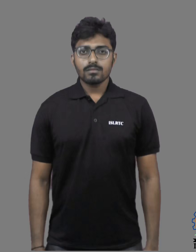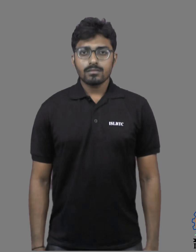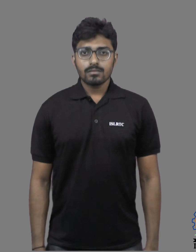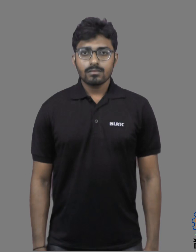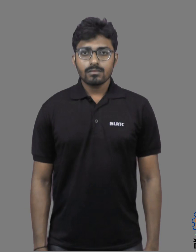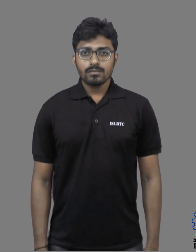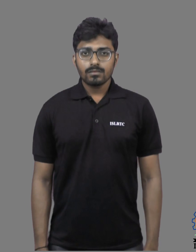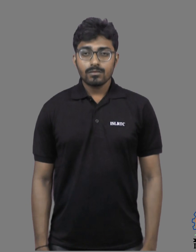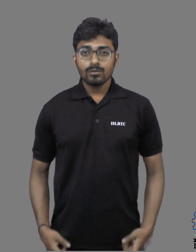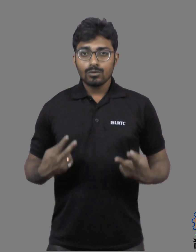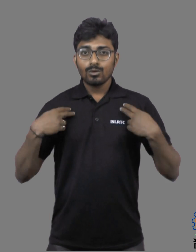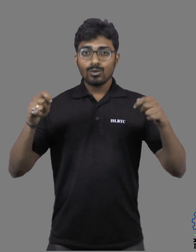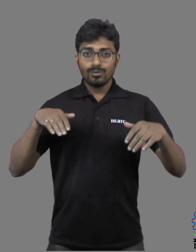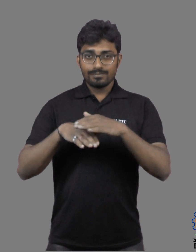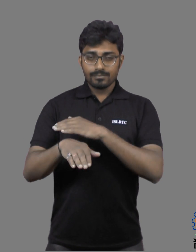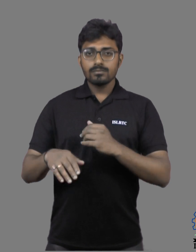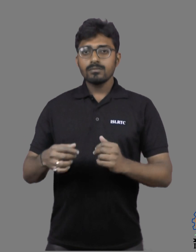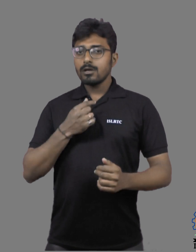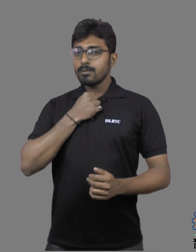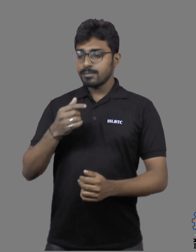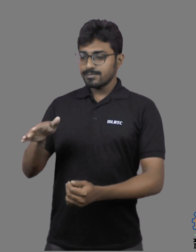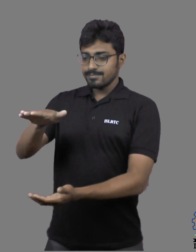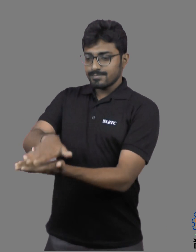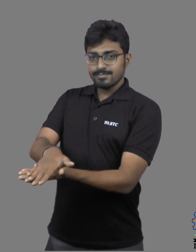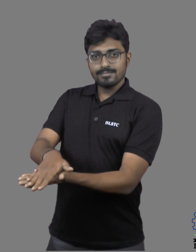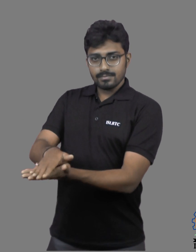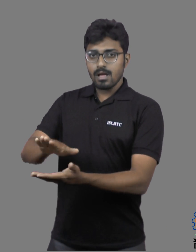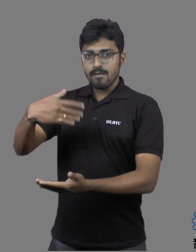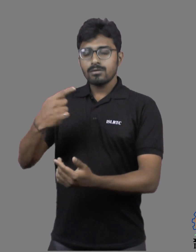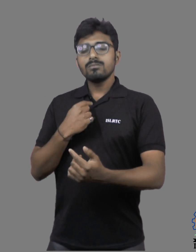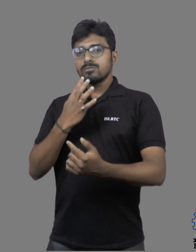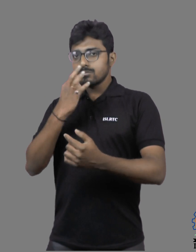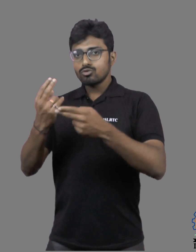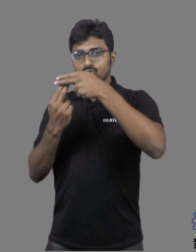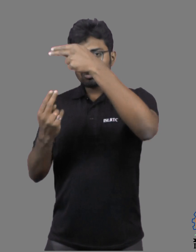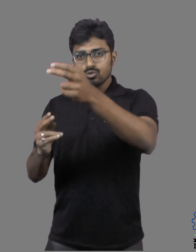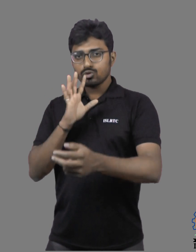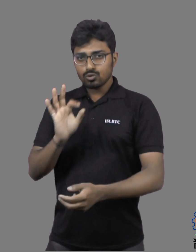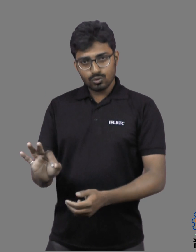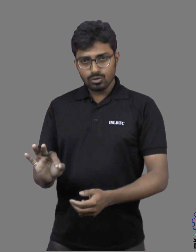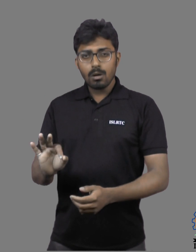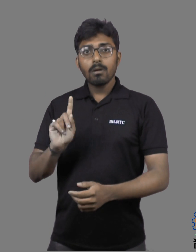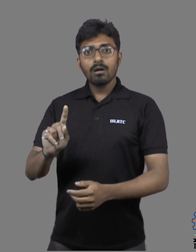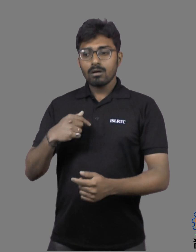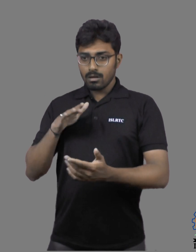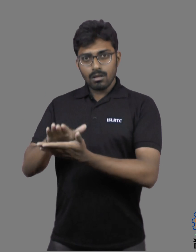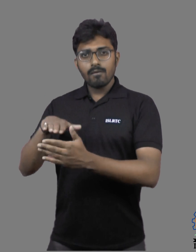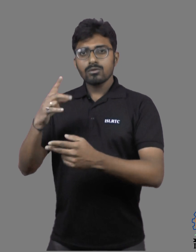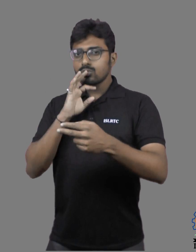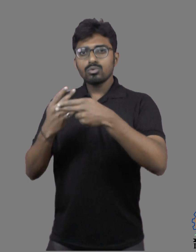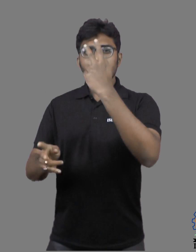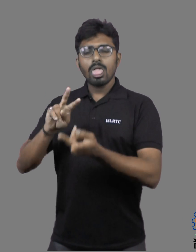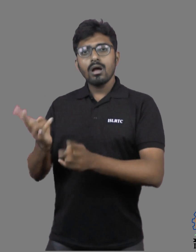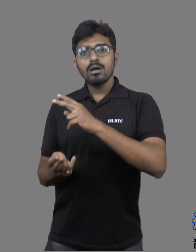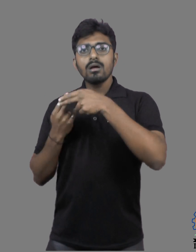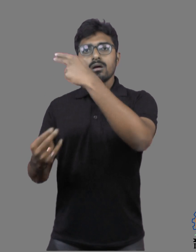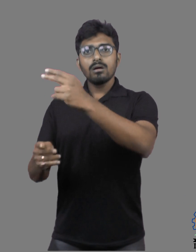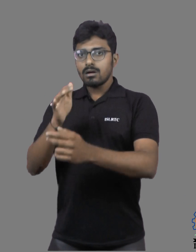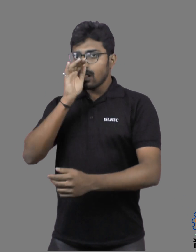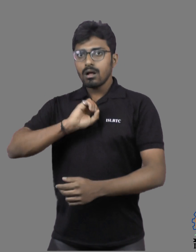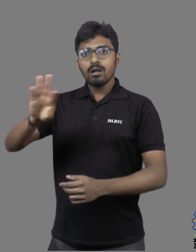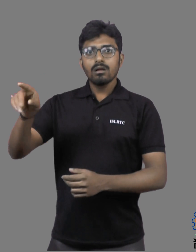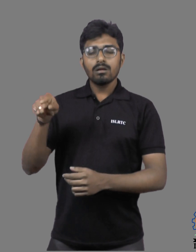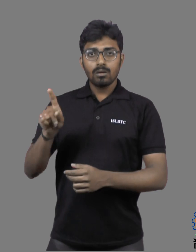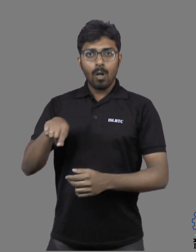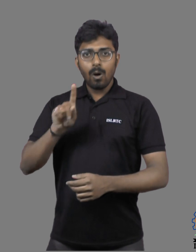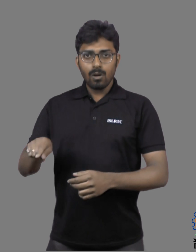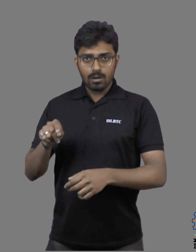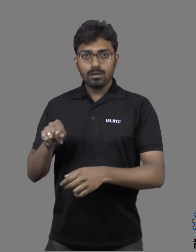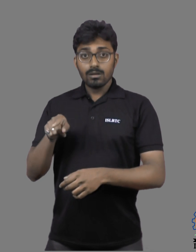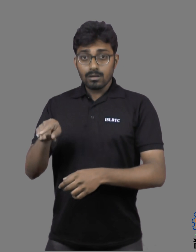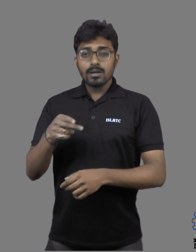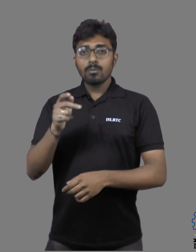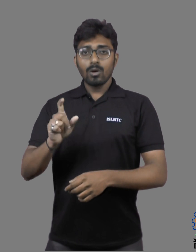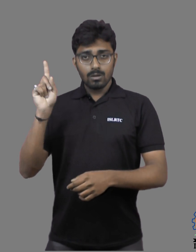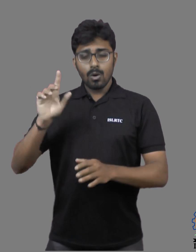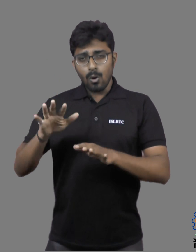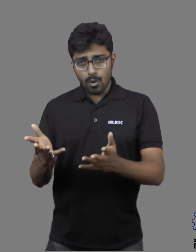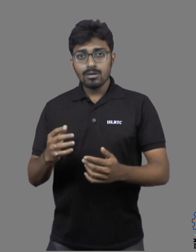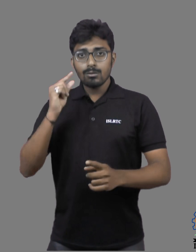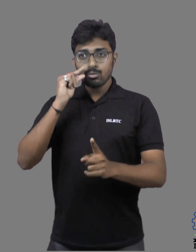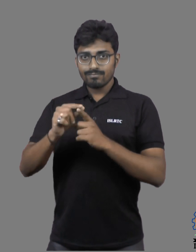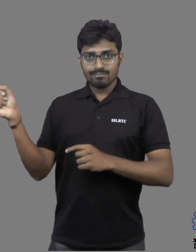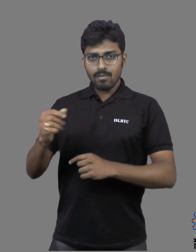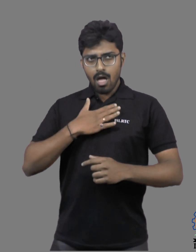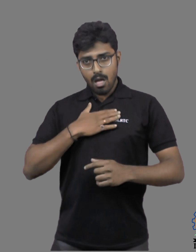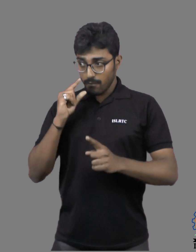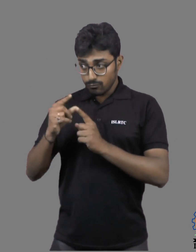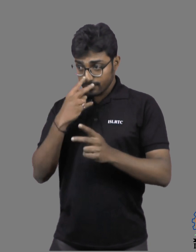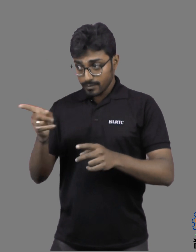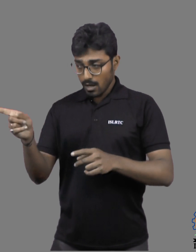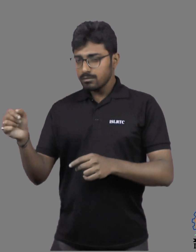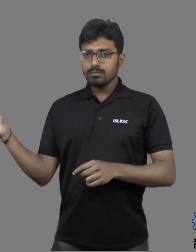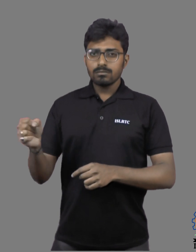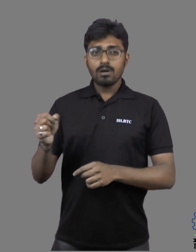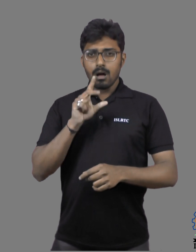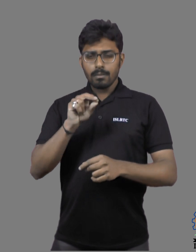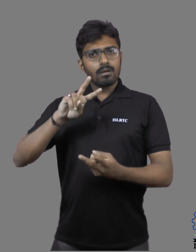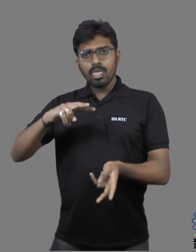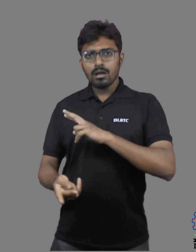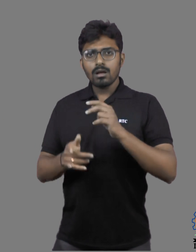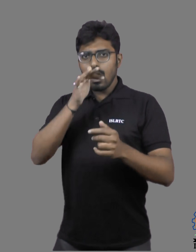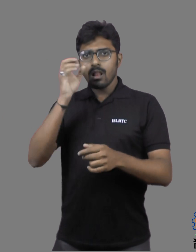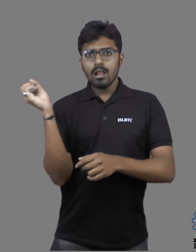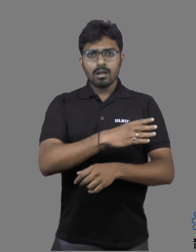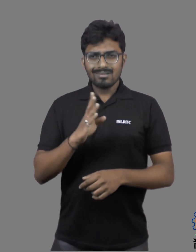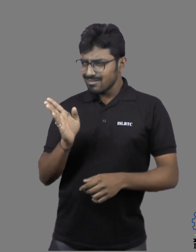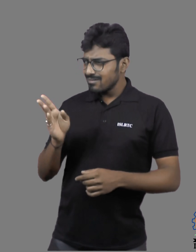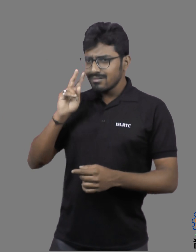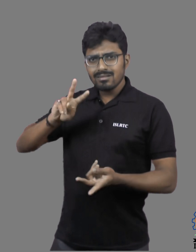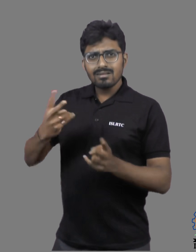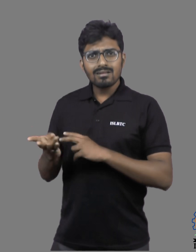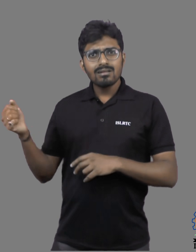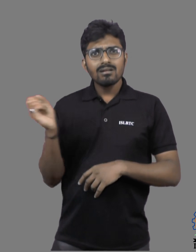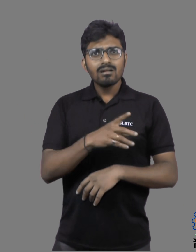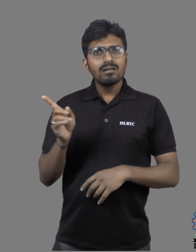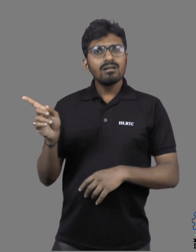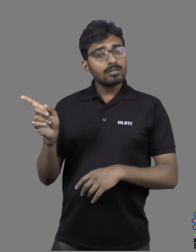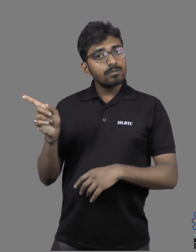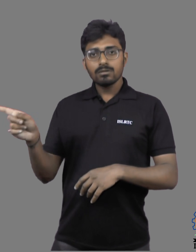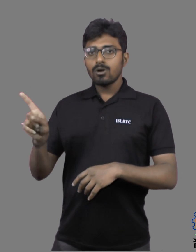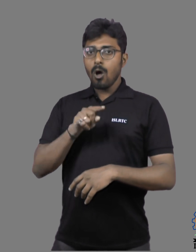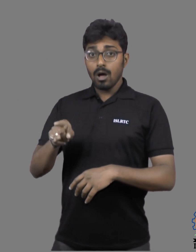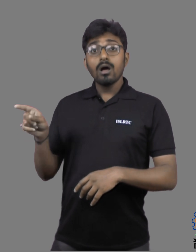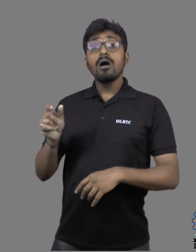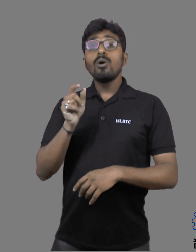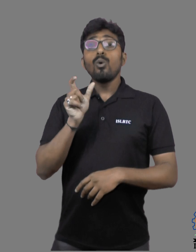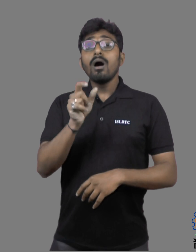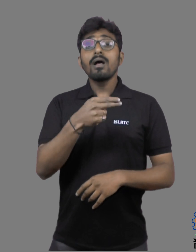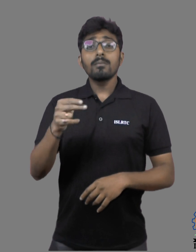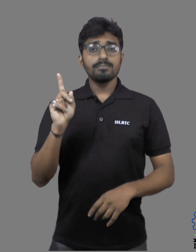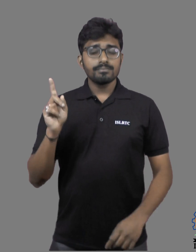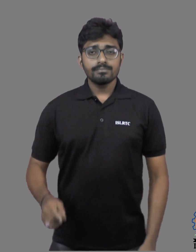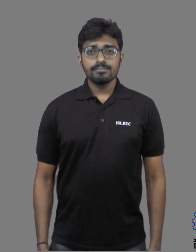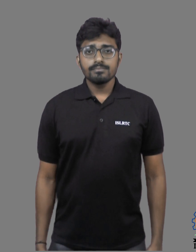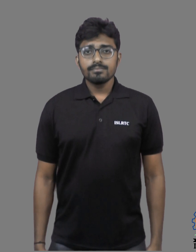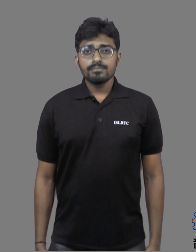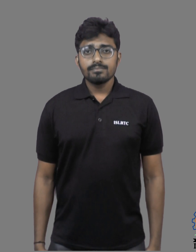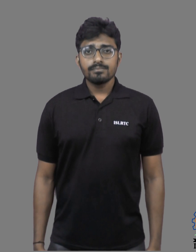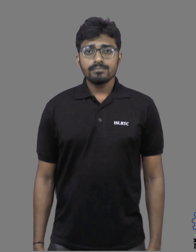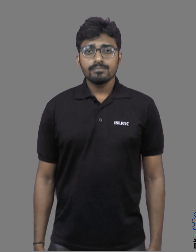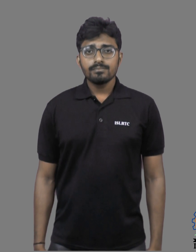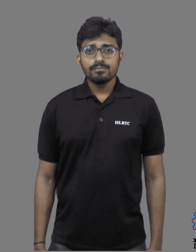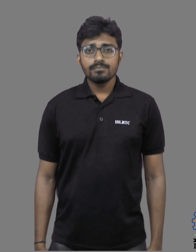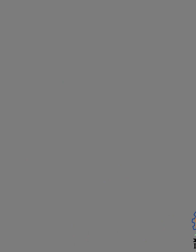Perjury